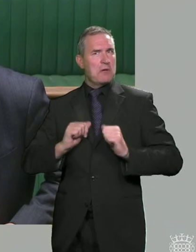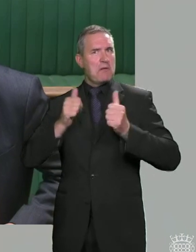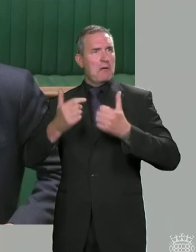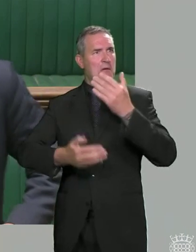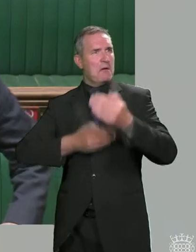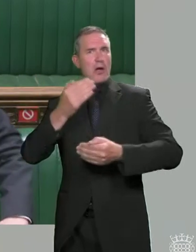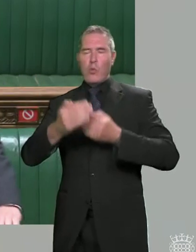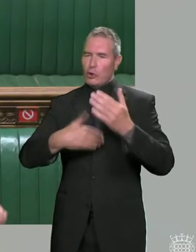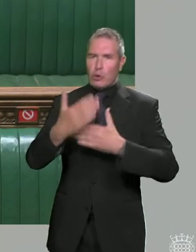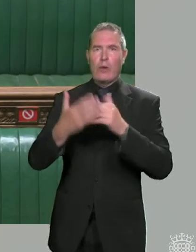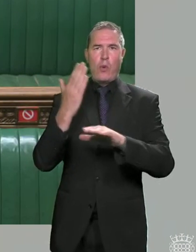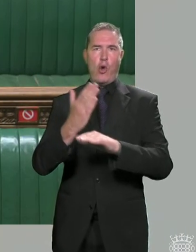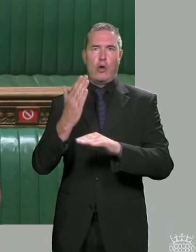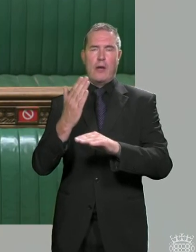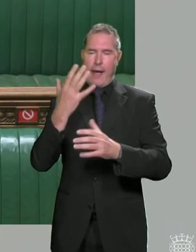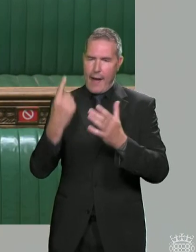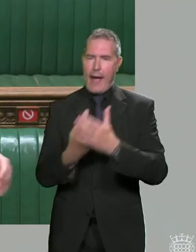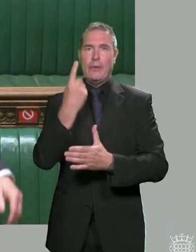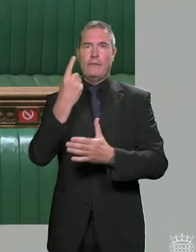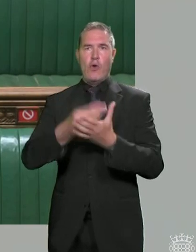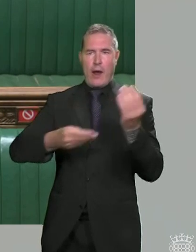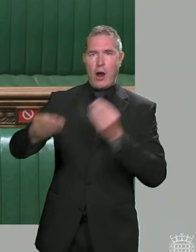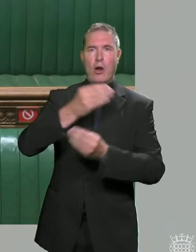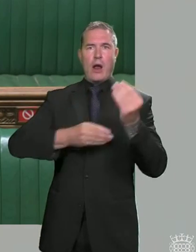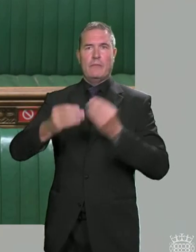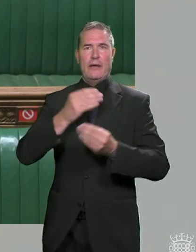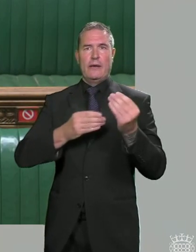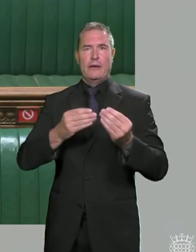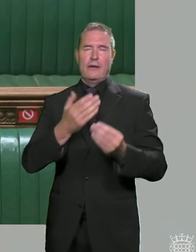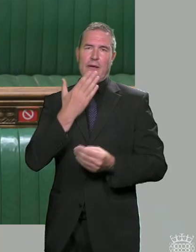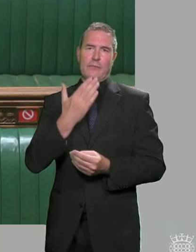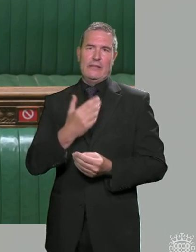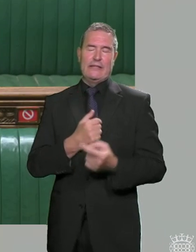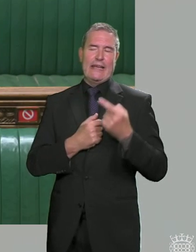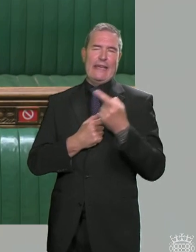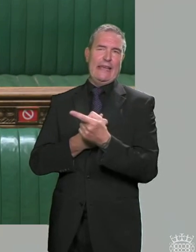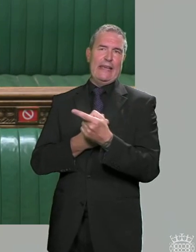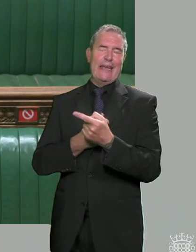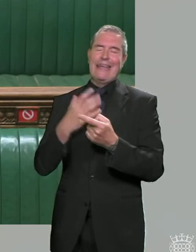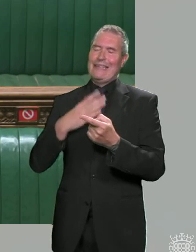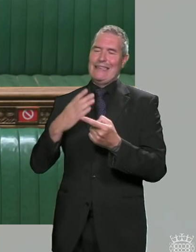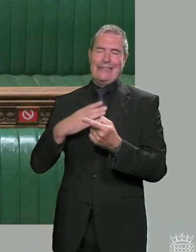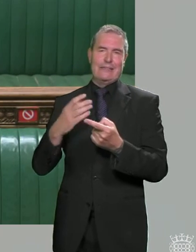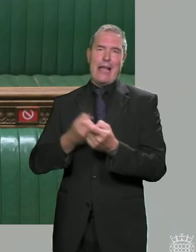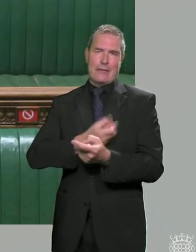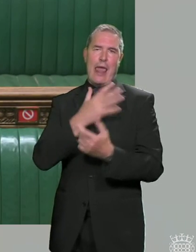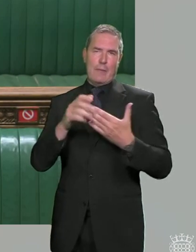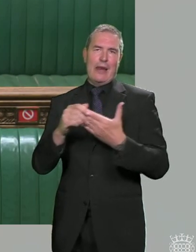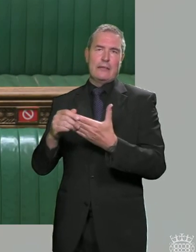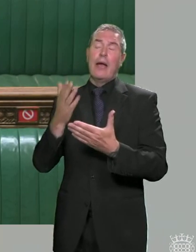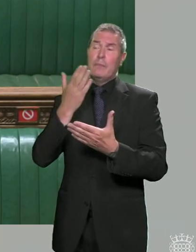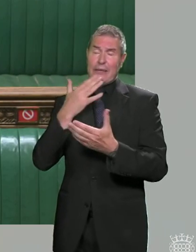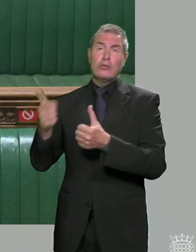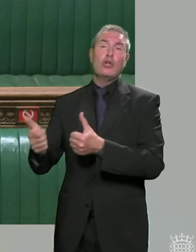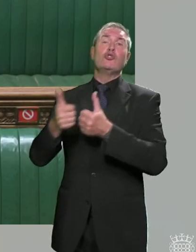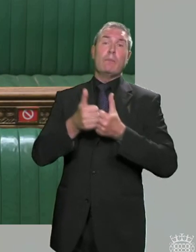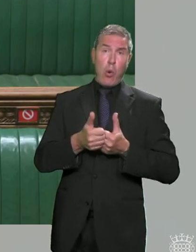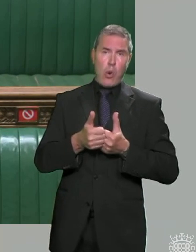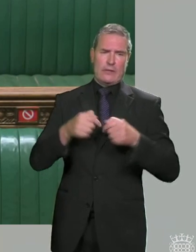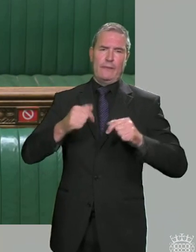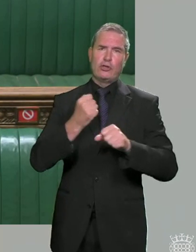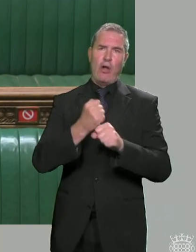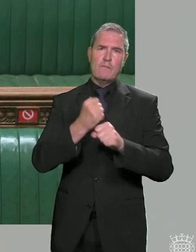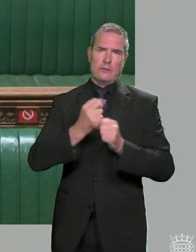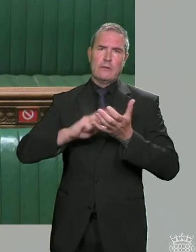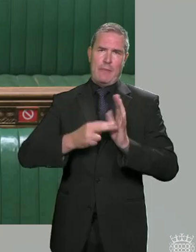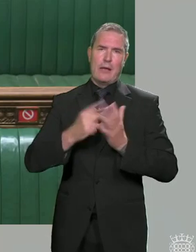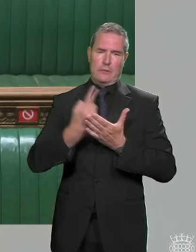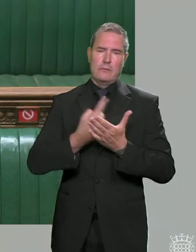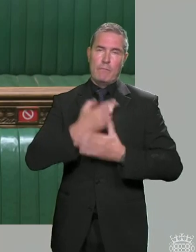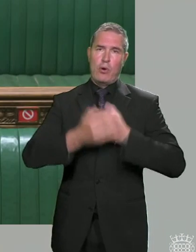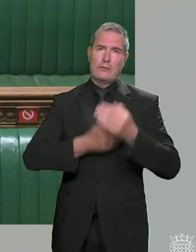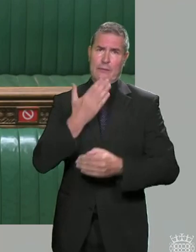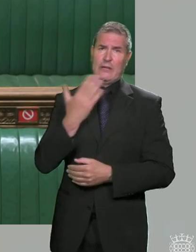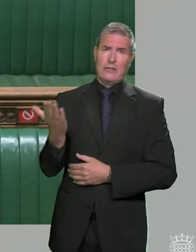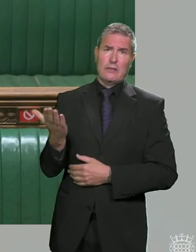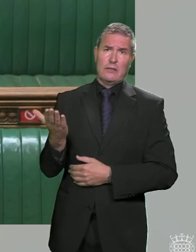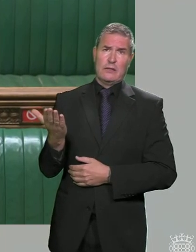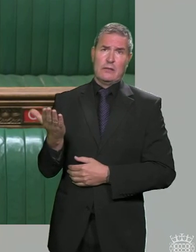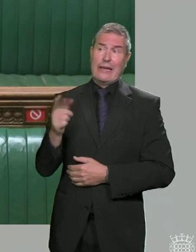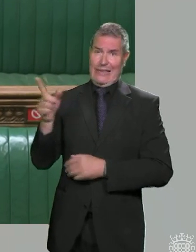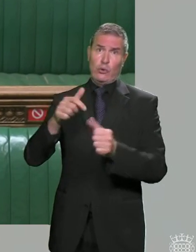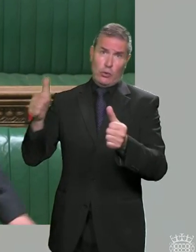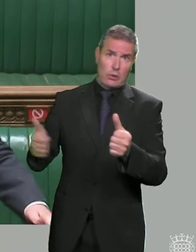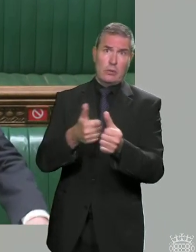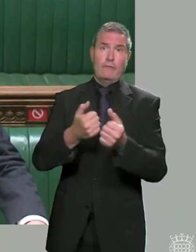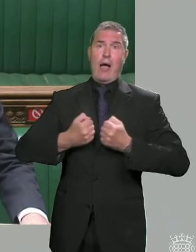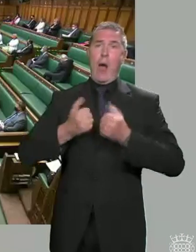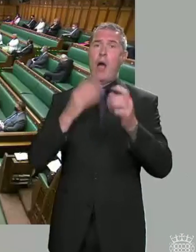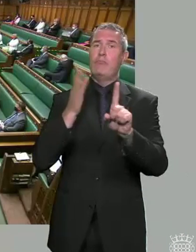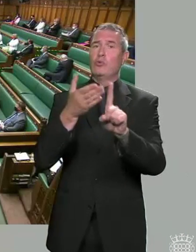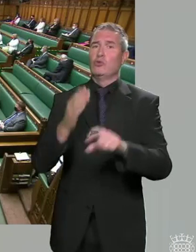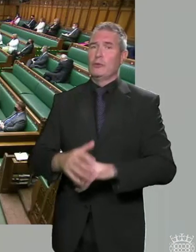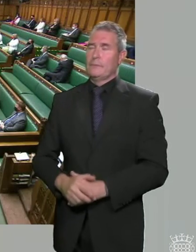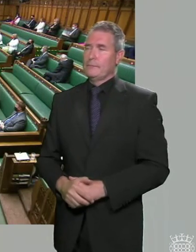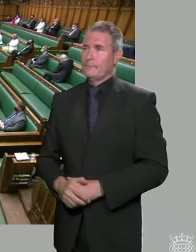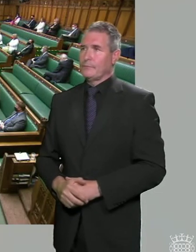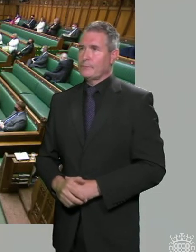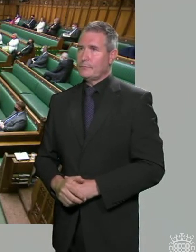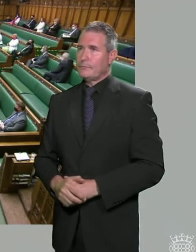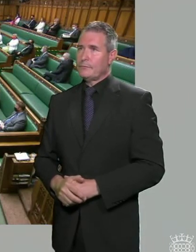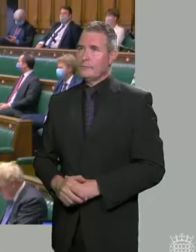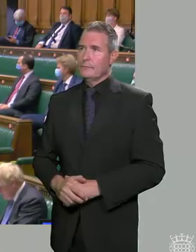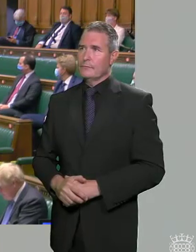We are getting on with the job, and it would be a wonderful thing, once in his time as Leader of the Opposition, to hear some support for what the Government are doing and some backing up for our approach.